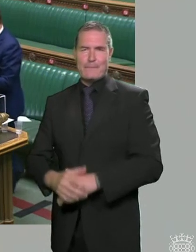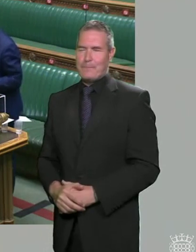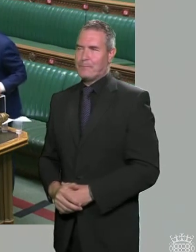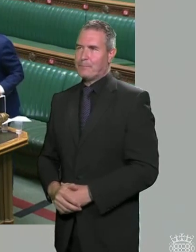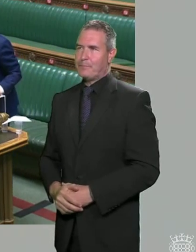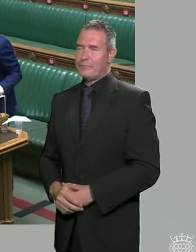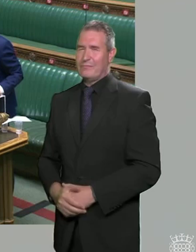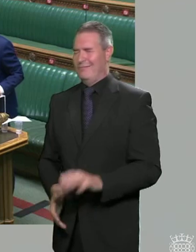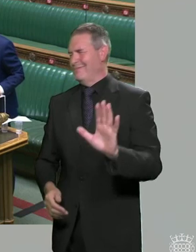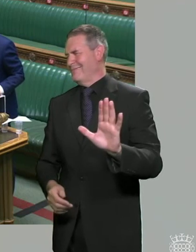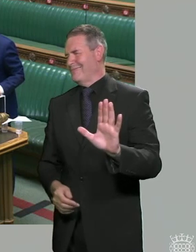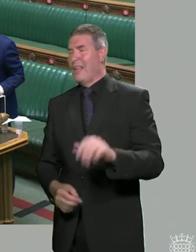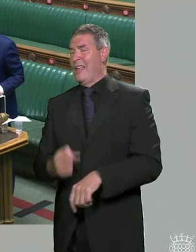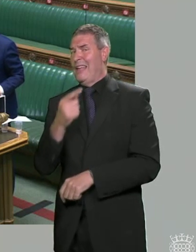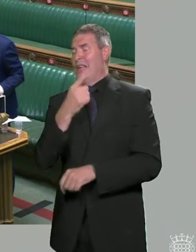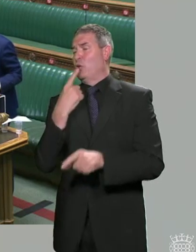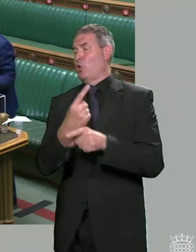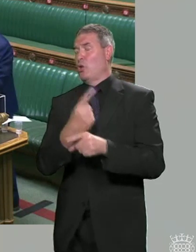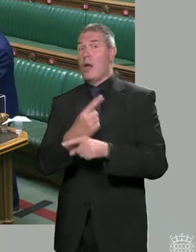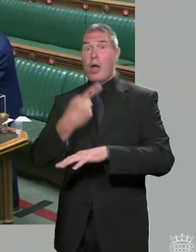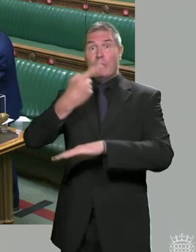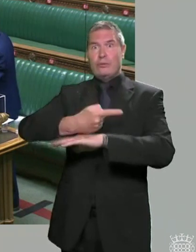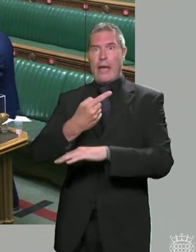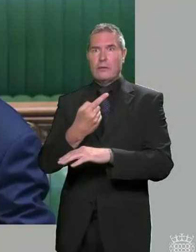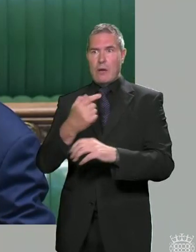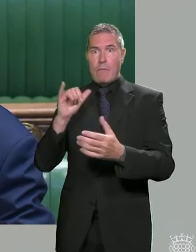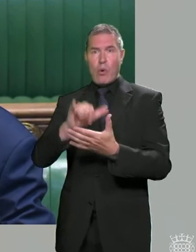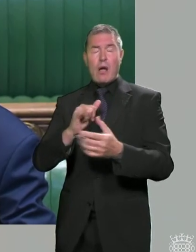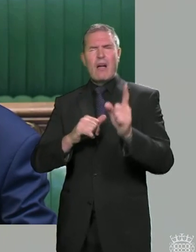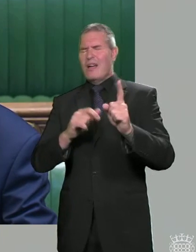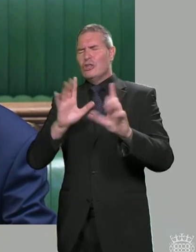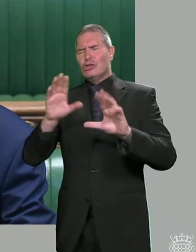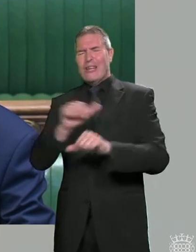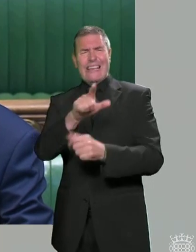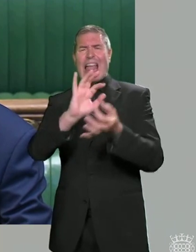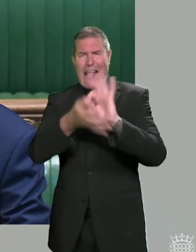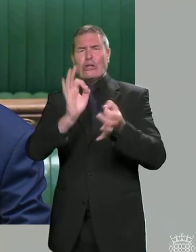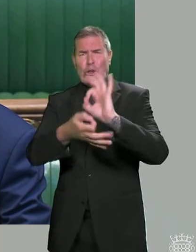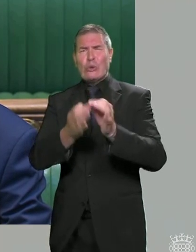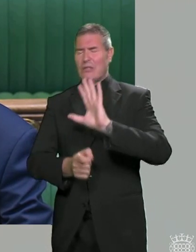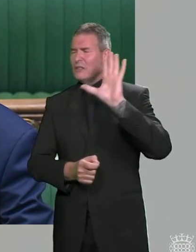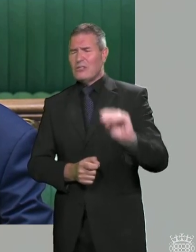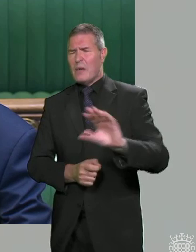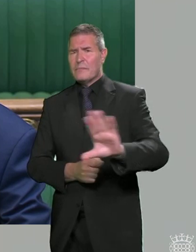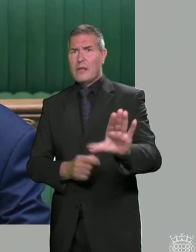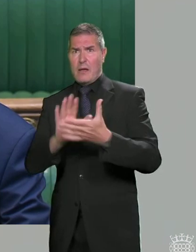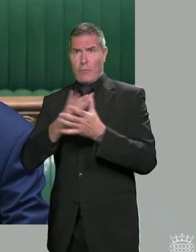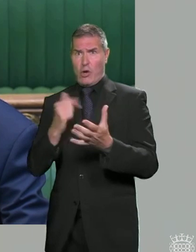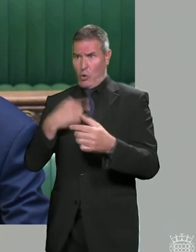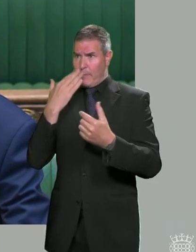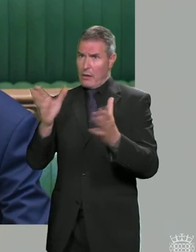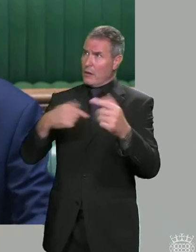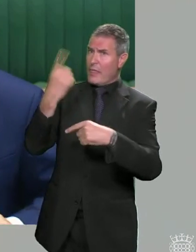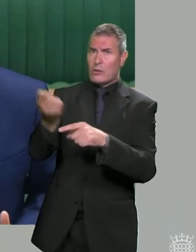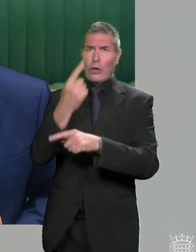If the Prime Minister put as much effort into protecting our borders as he does to coming up with ridiculous excuses, the country would be reopening next week.